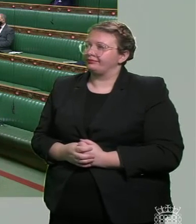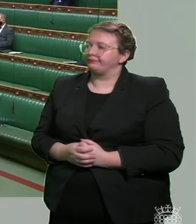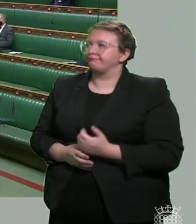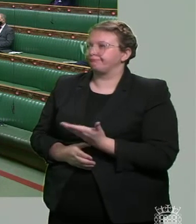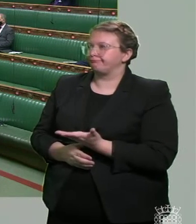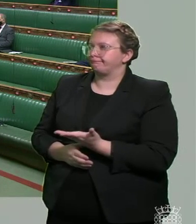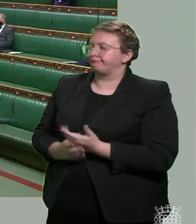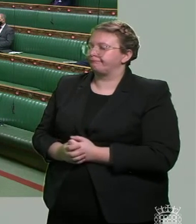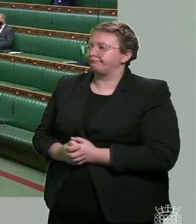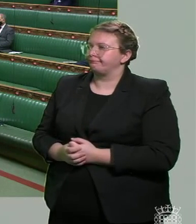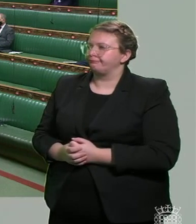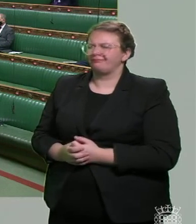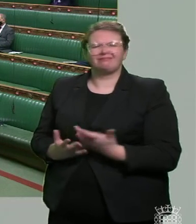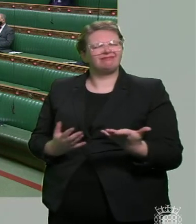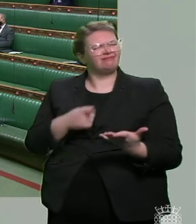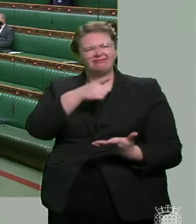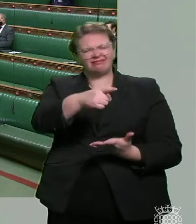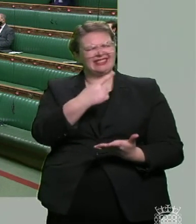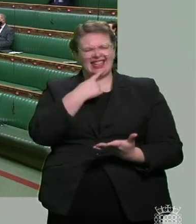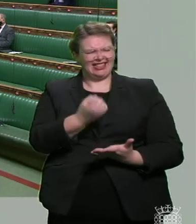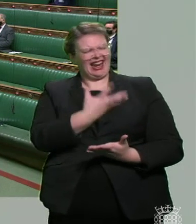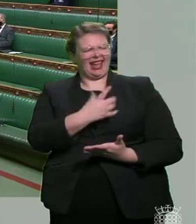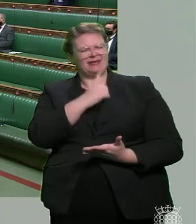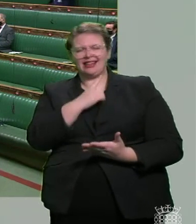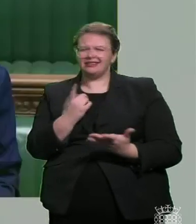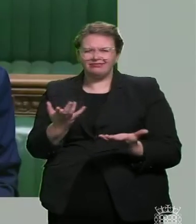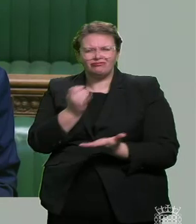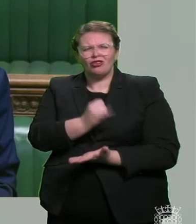What the Prime Minister says about the Labour position is complete nonsense; he knows it.